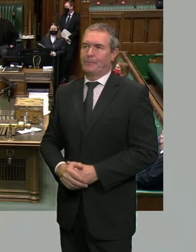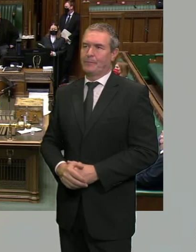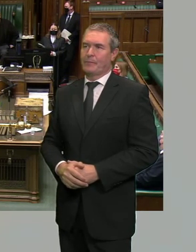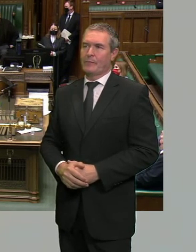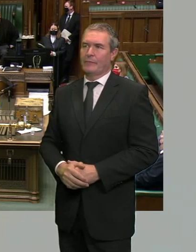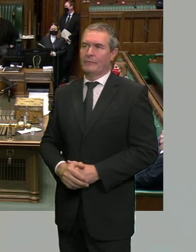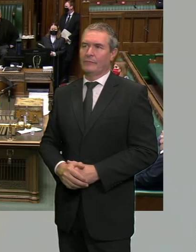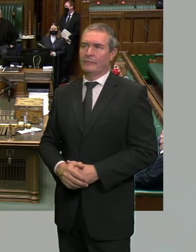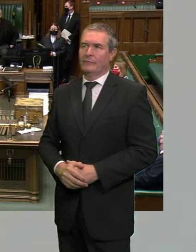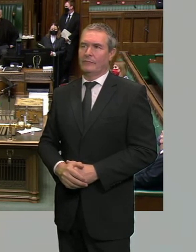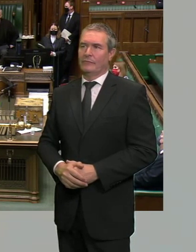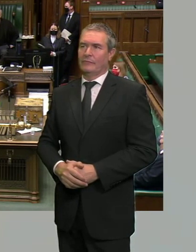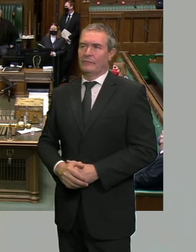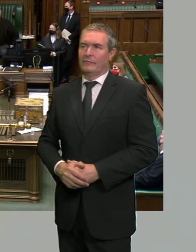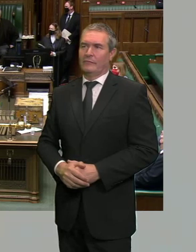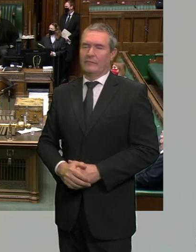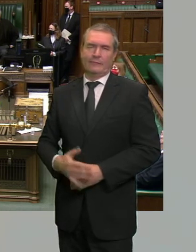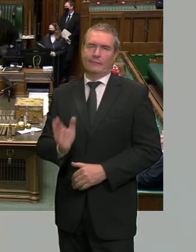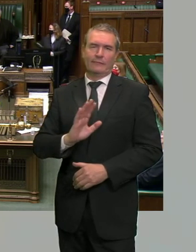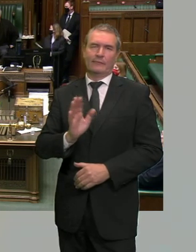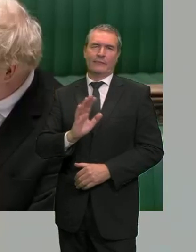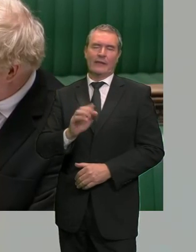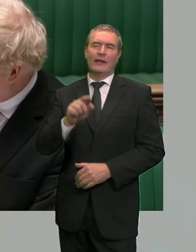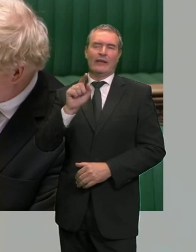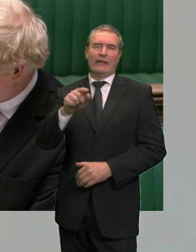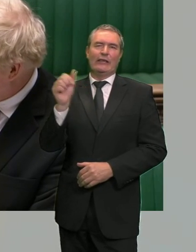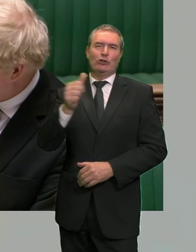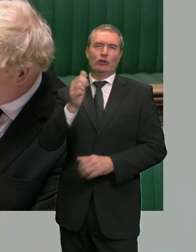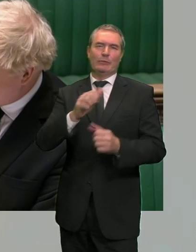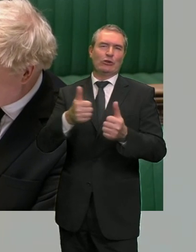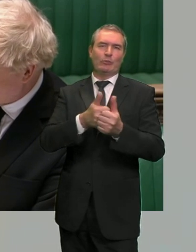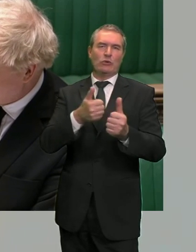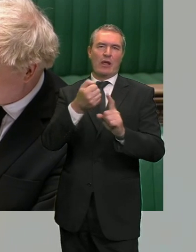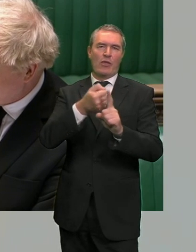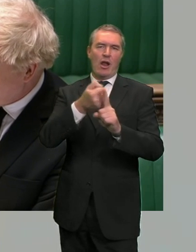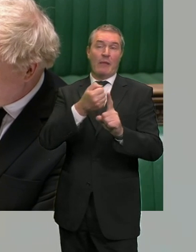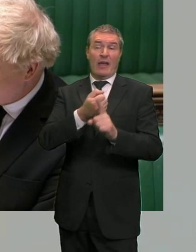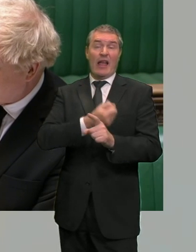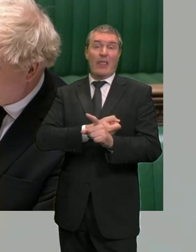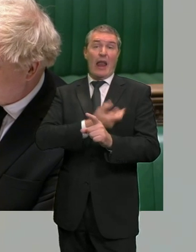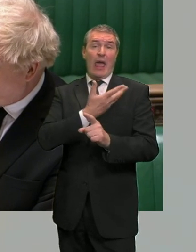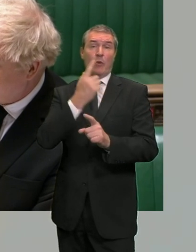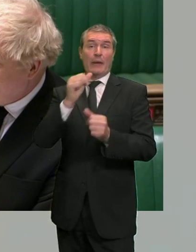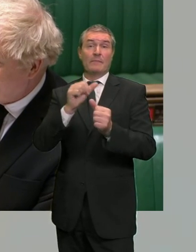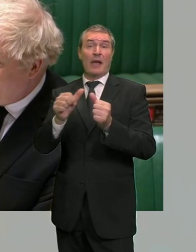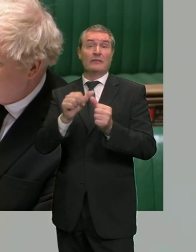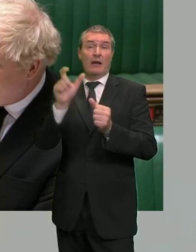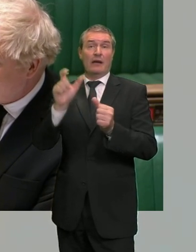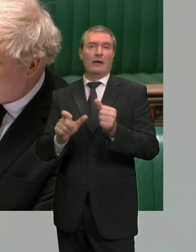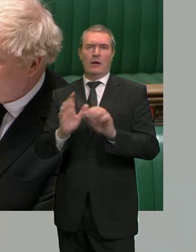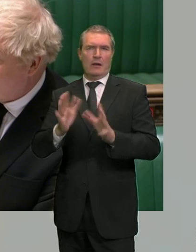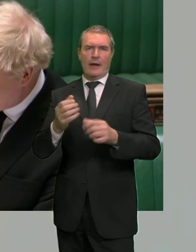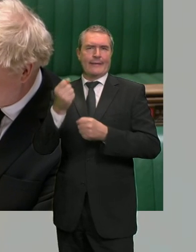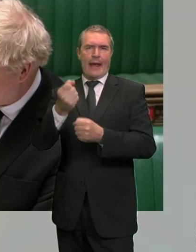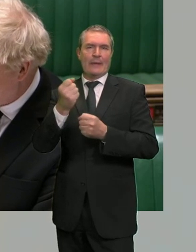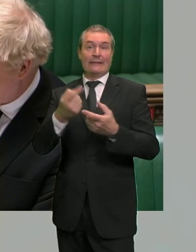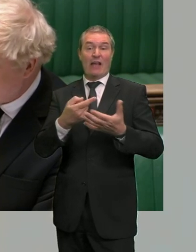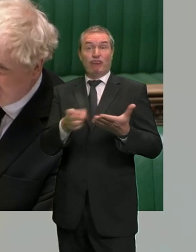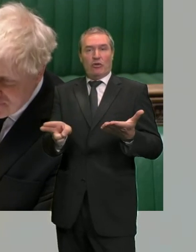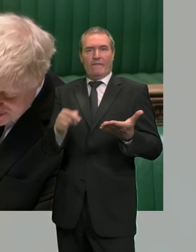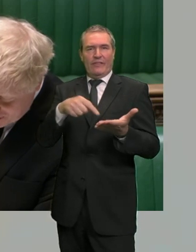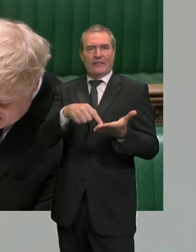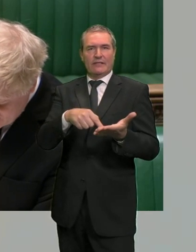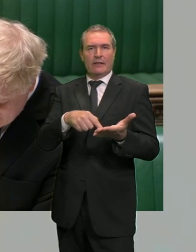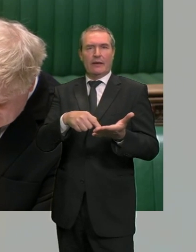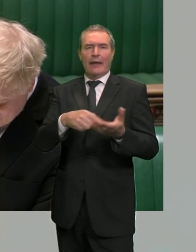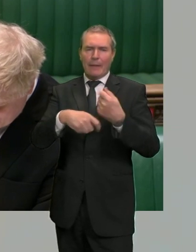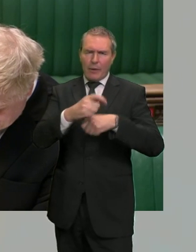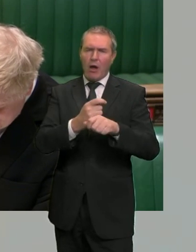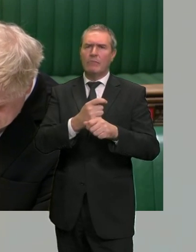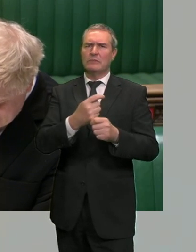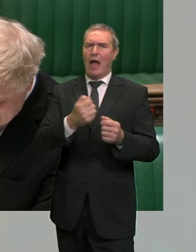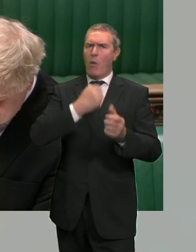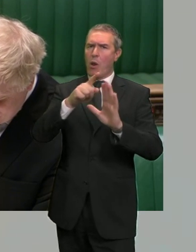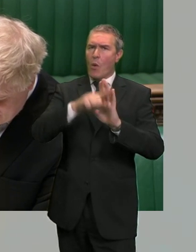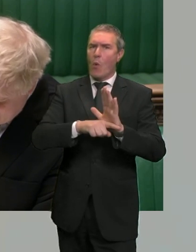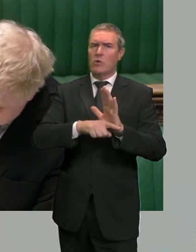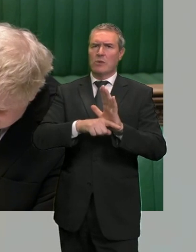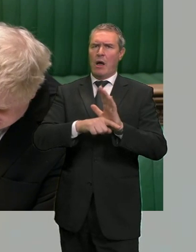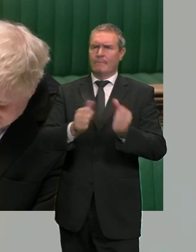I think the right honourable and learned Gentleman would have been better off supporting the lobbying Act and the Labour party would have been better off not campaigning to get rid of it.